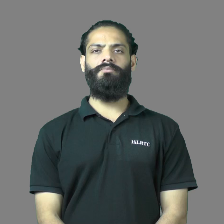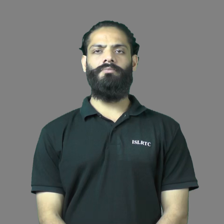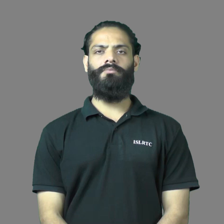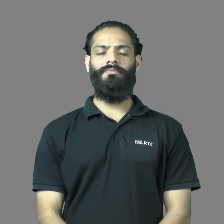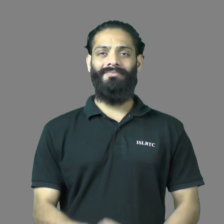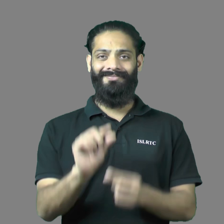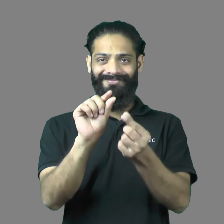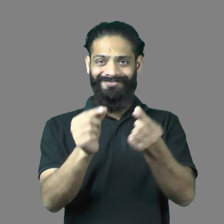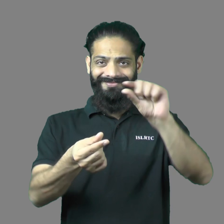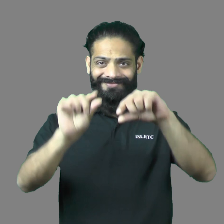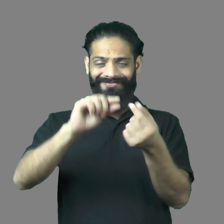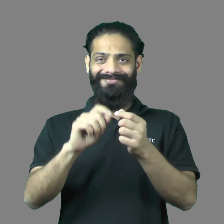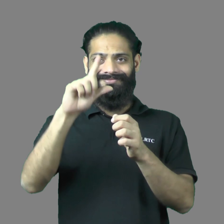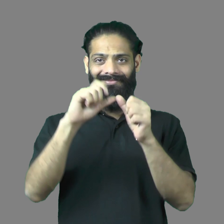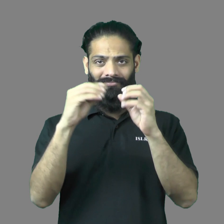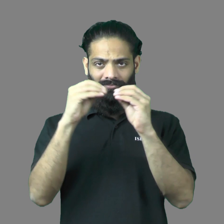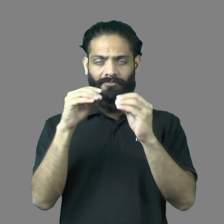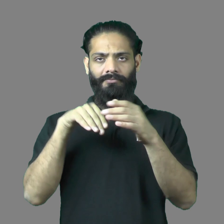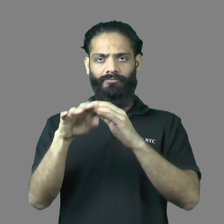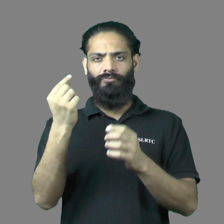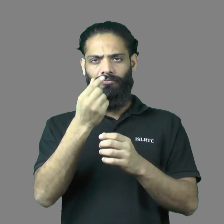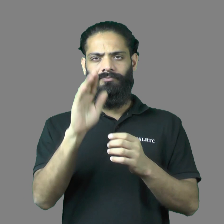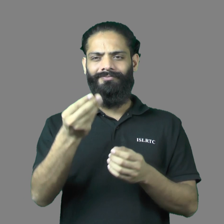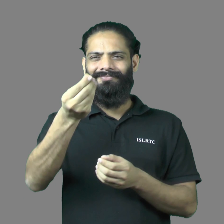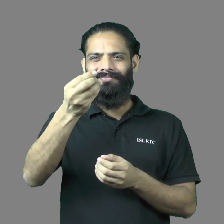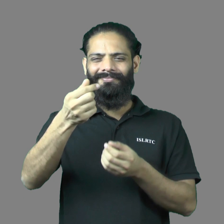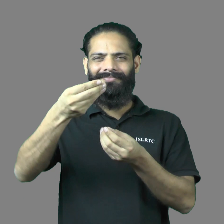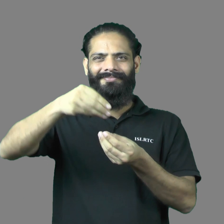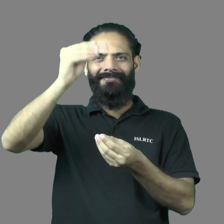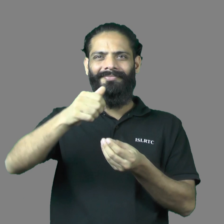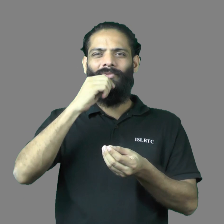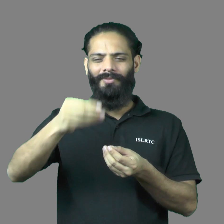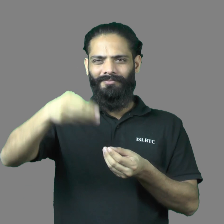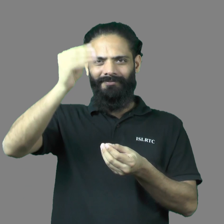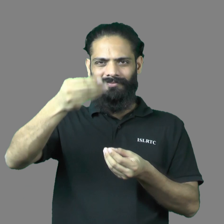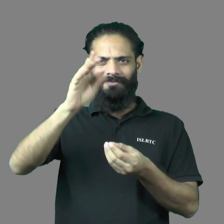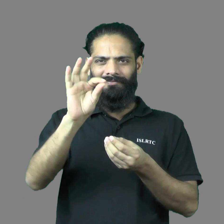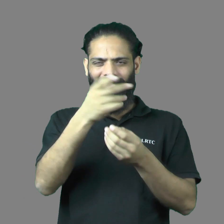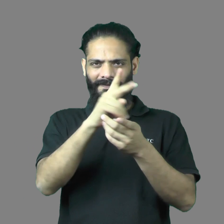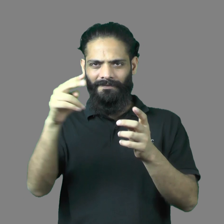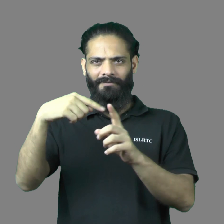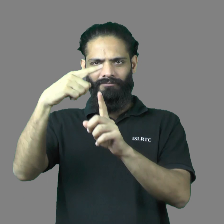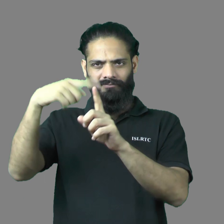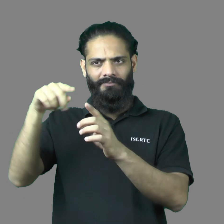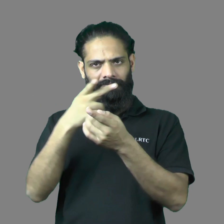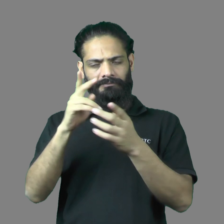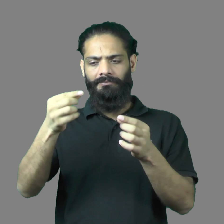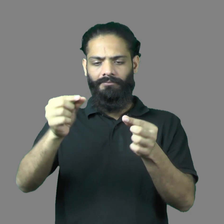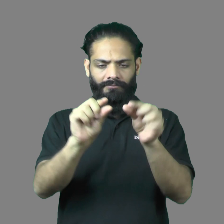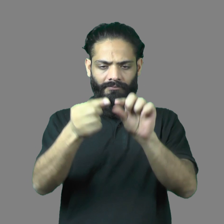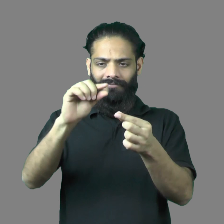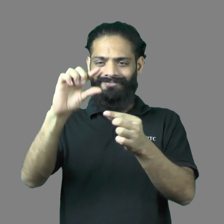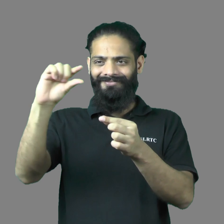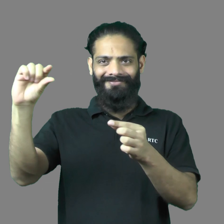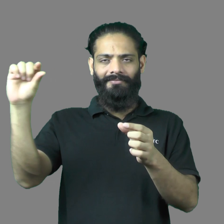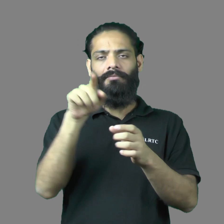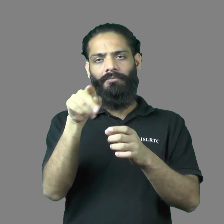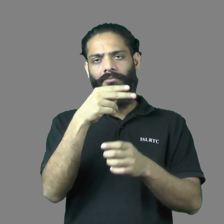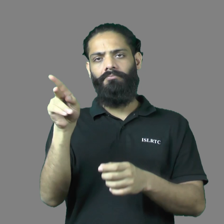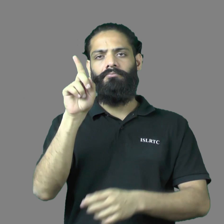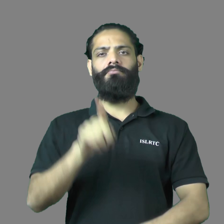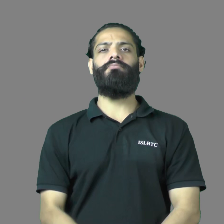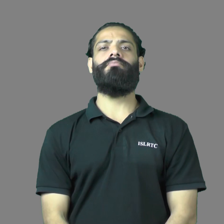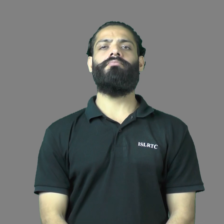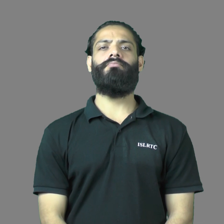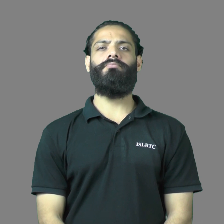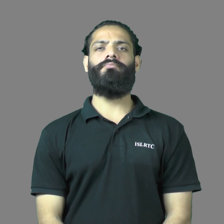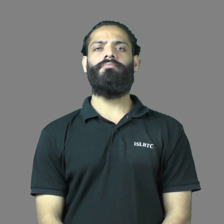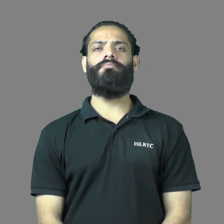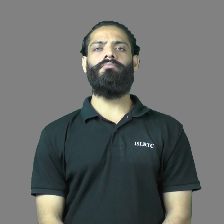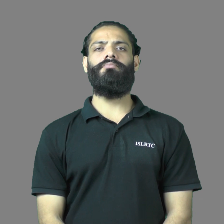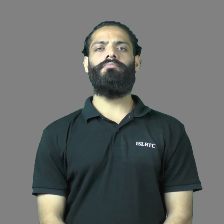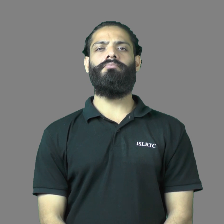Solution (Chemistry Lab)